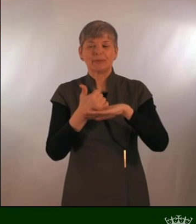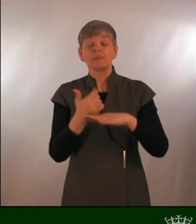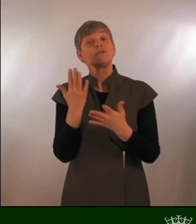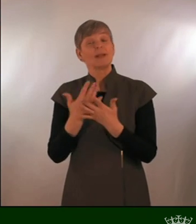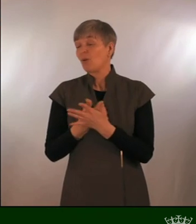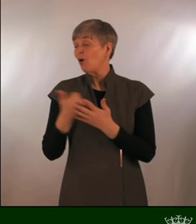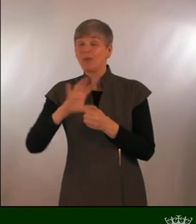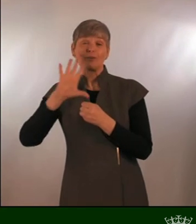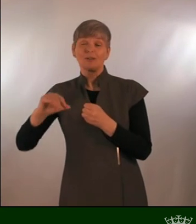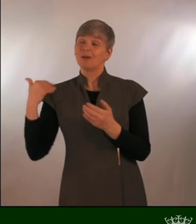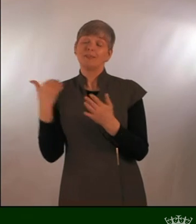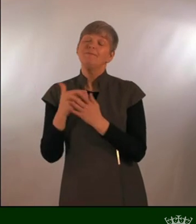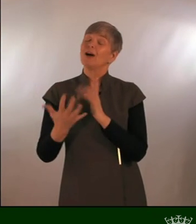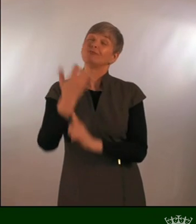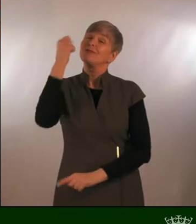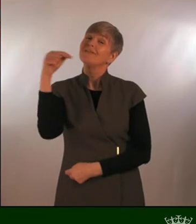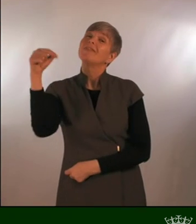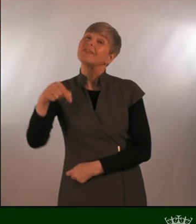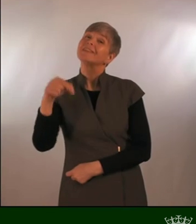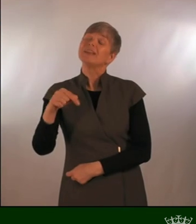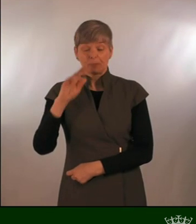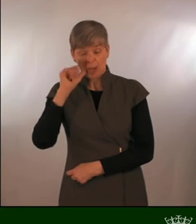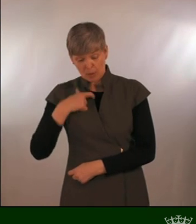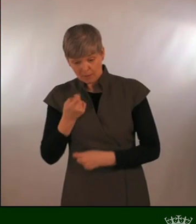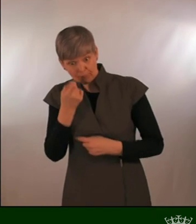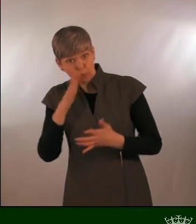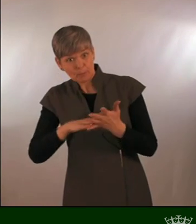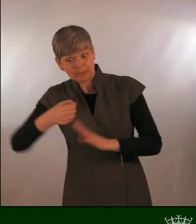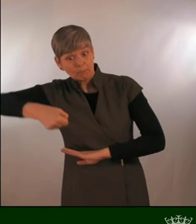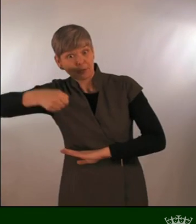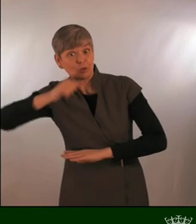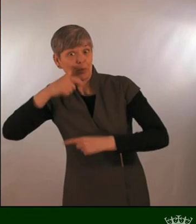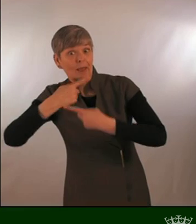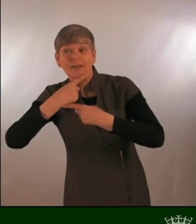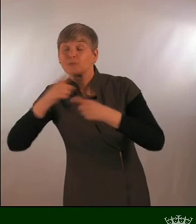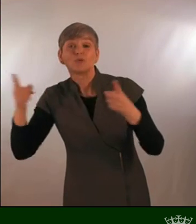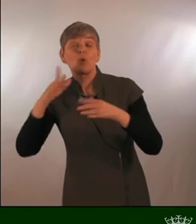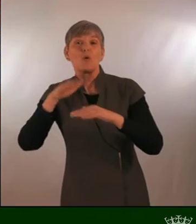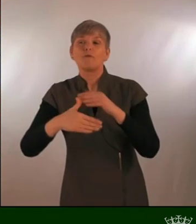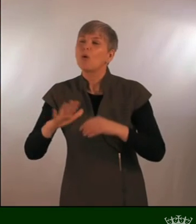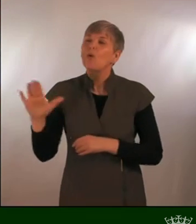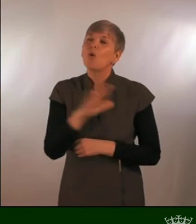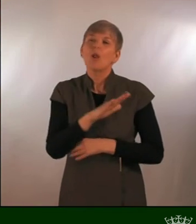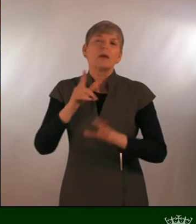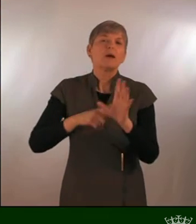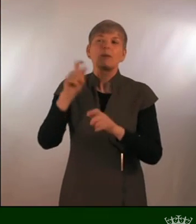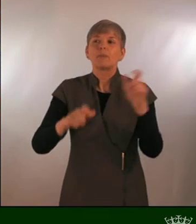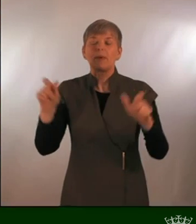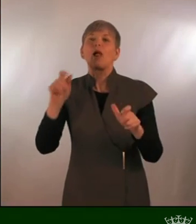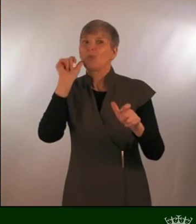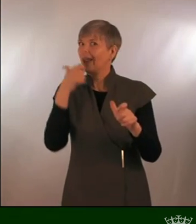This House will hear more in just a few minutes about what we intend to do to give everybody, and every young person, in this country the chance to own their own home.